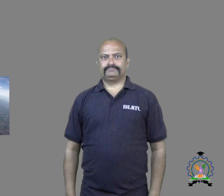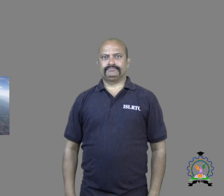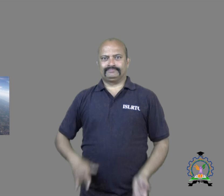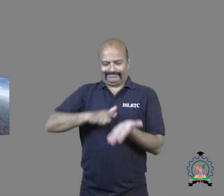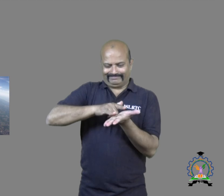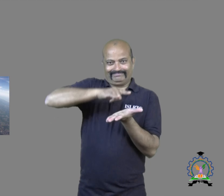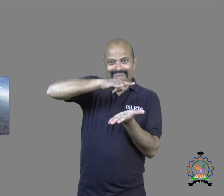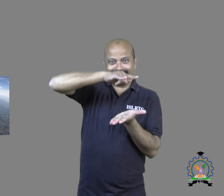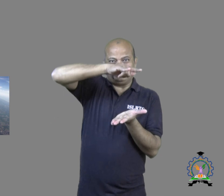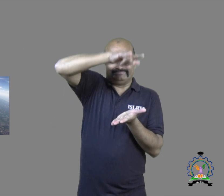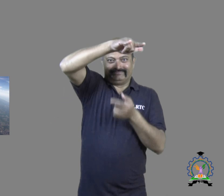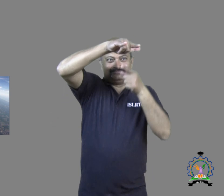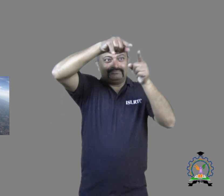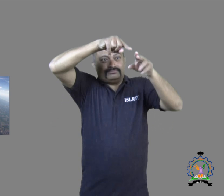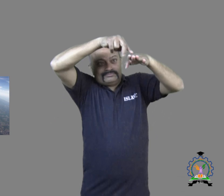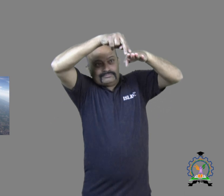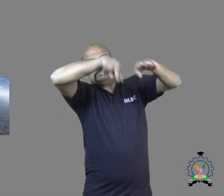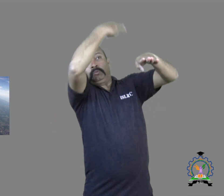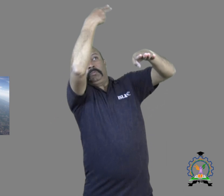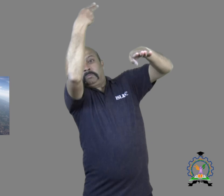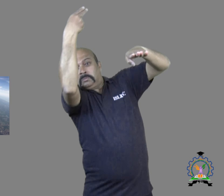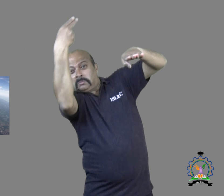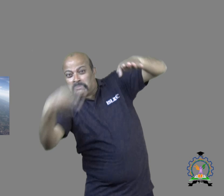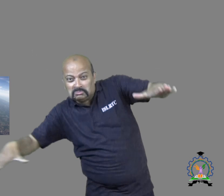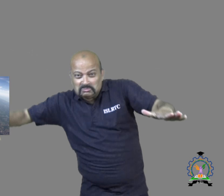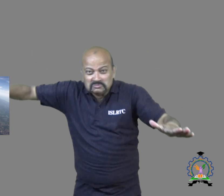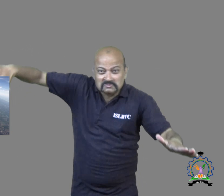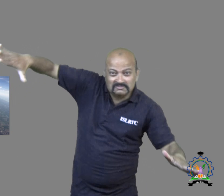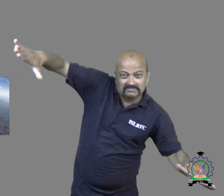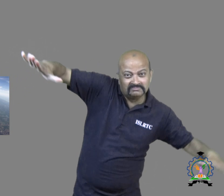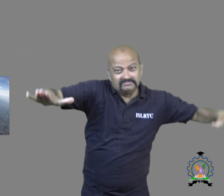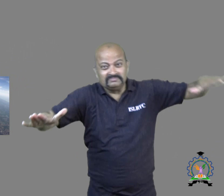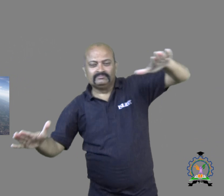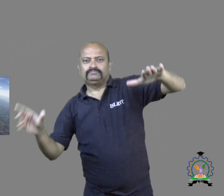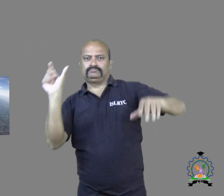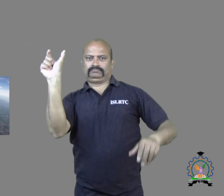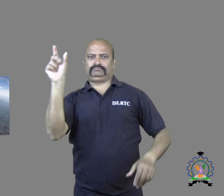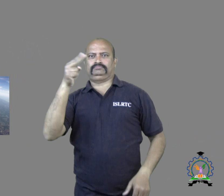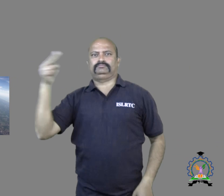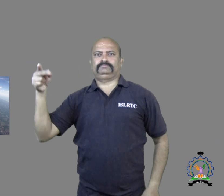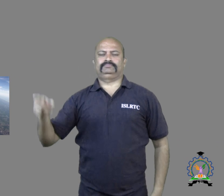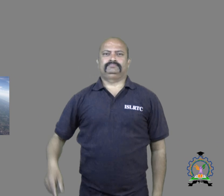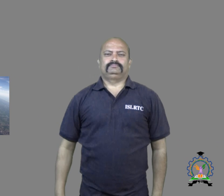Sky Diving